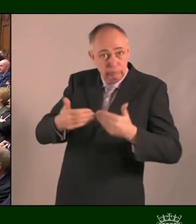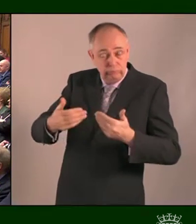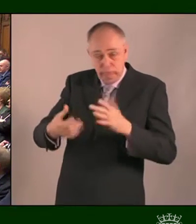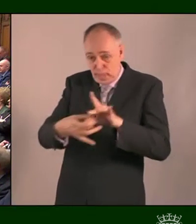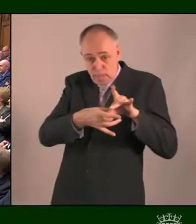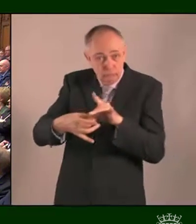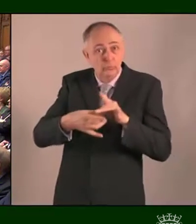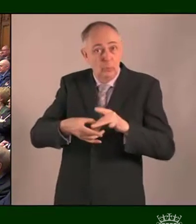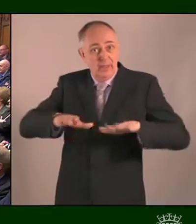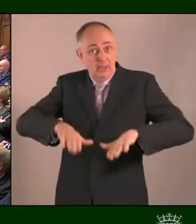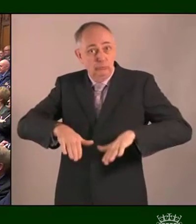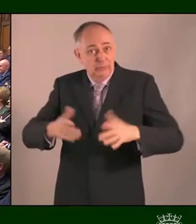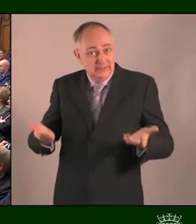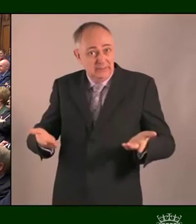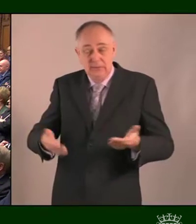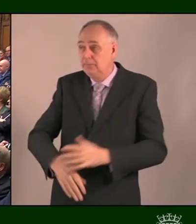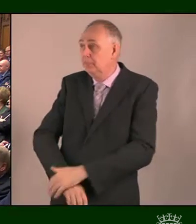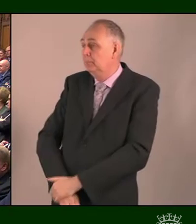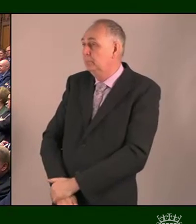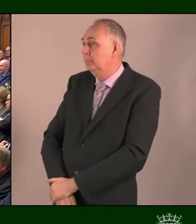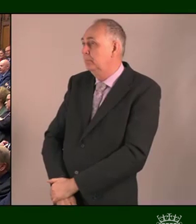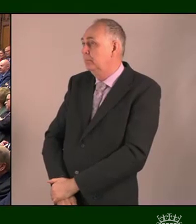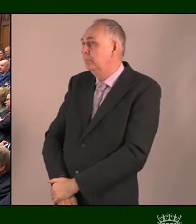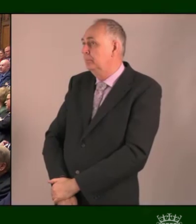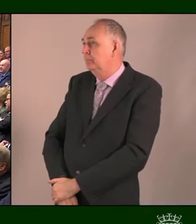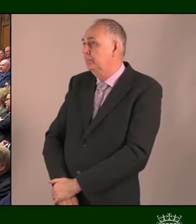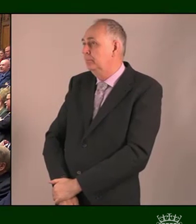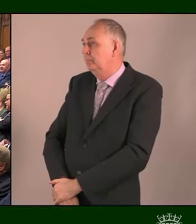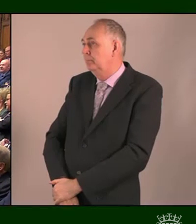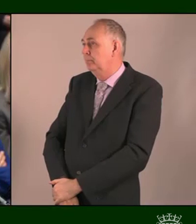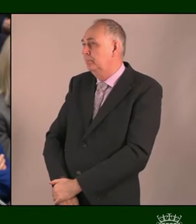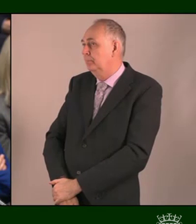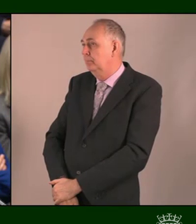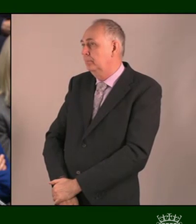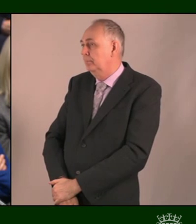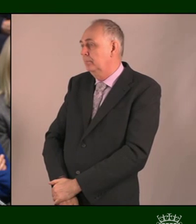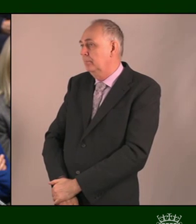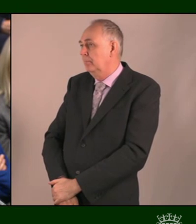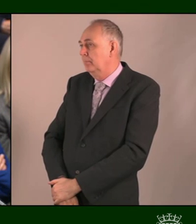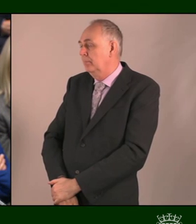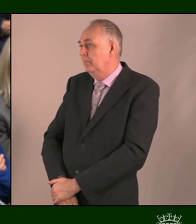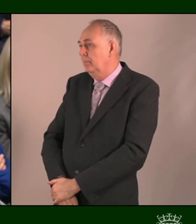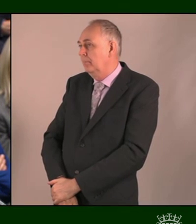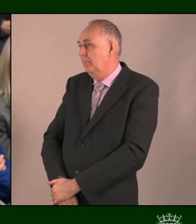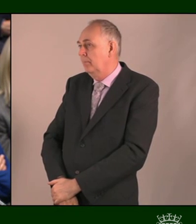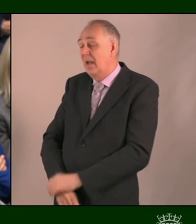I can indeed.